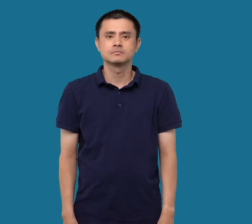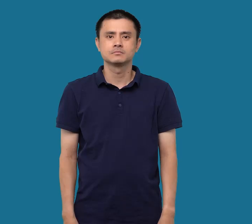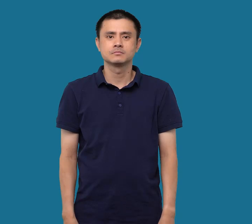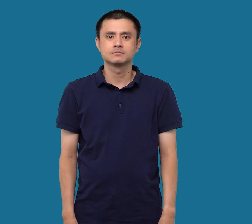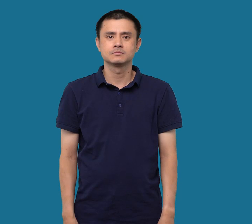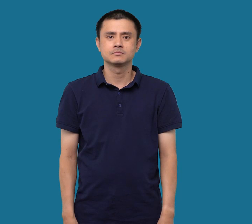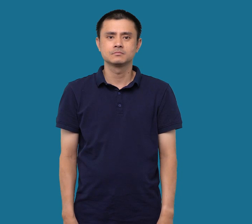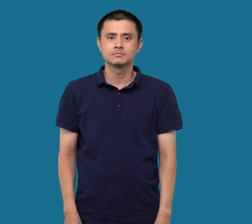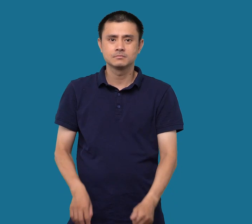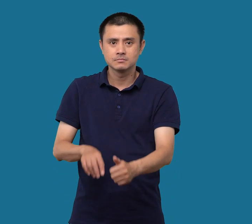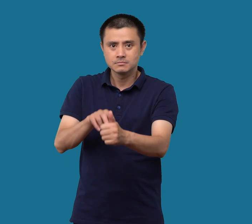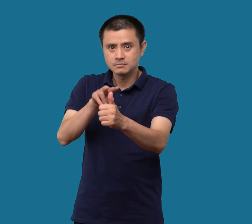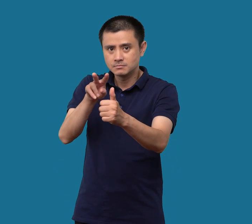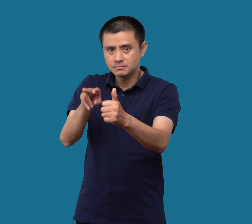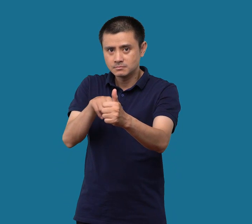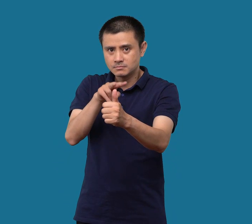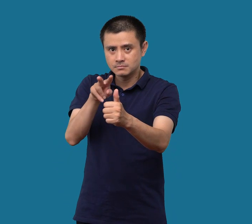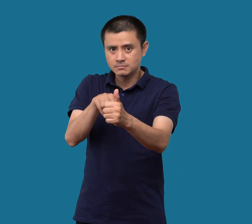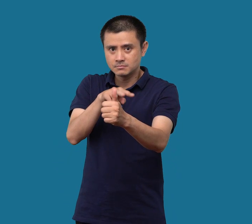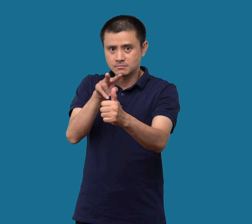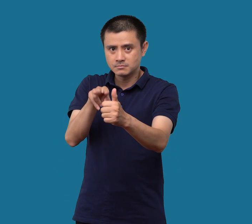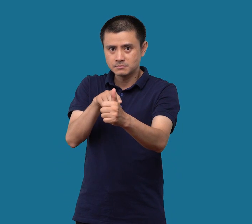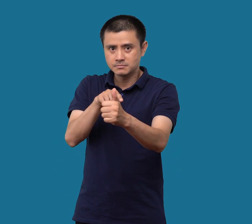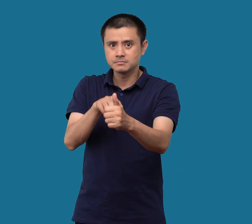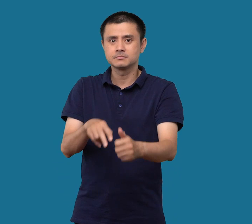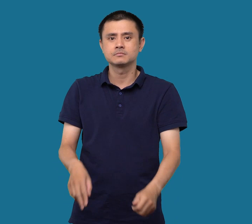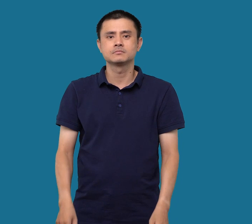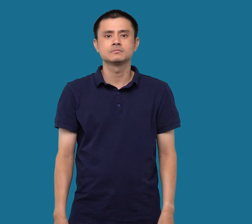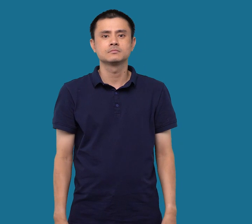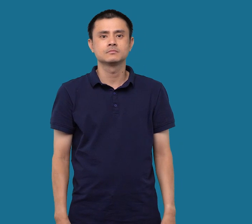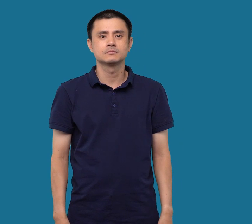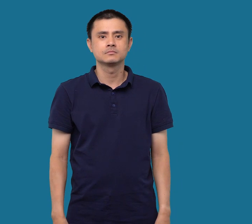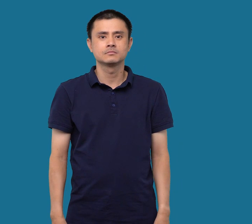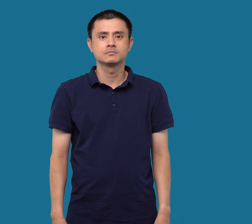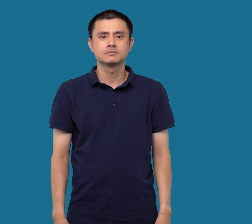giám sát